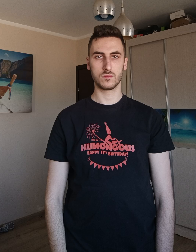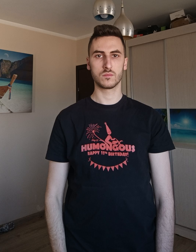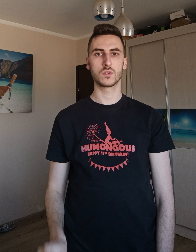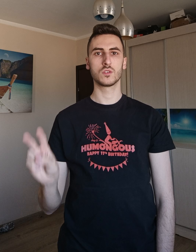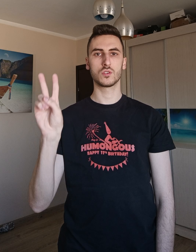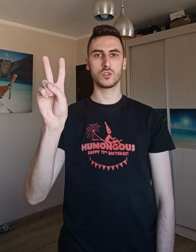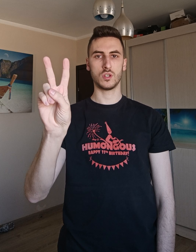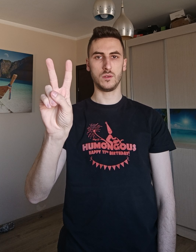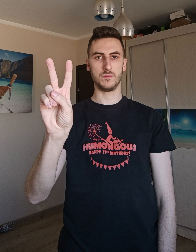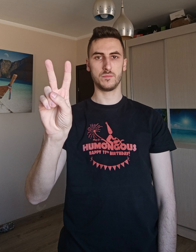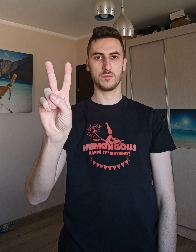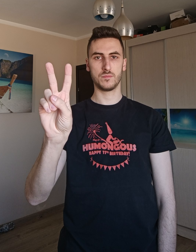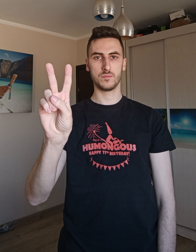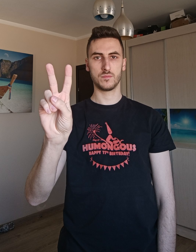שניים